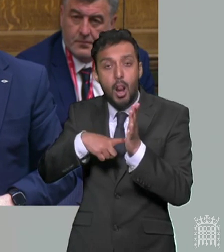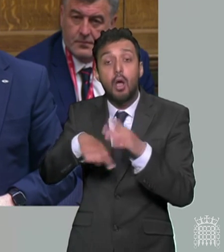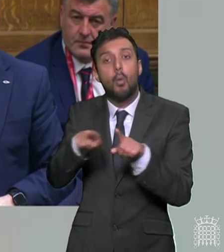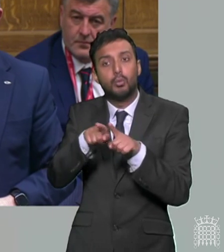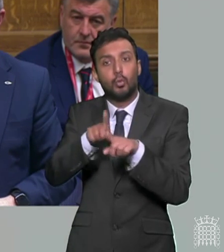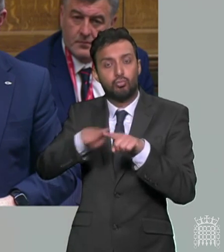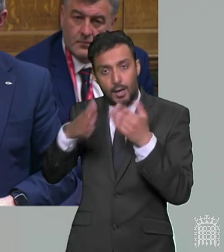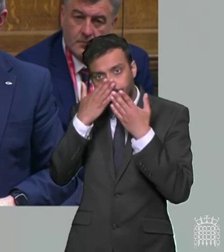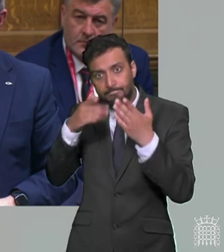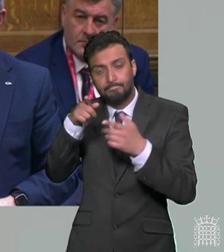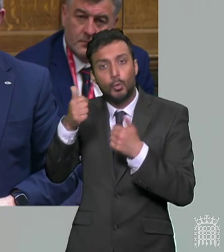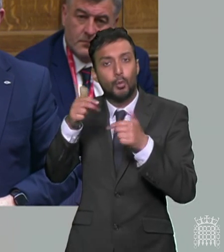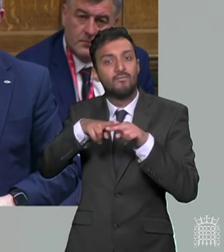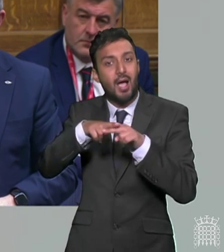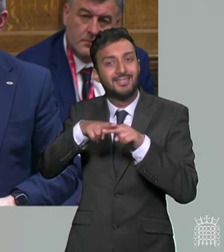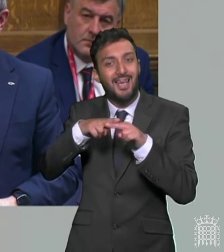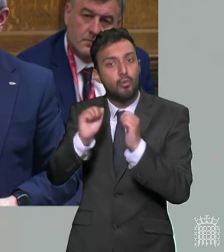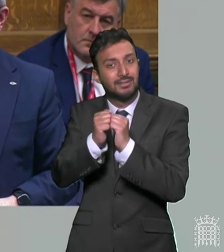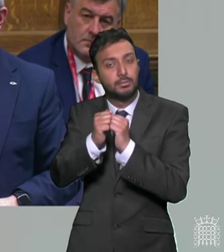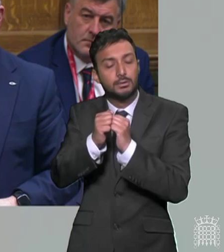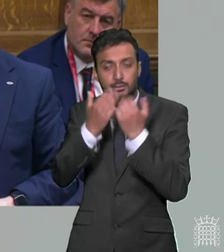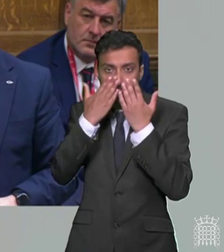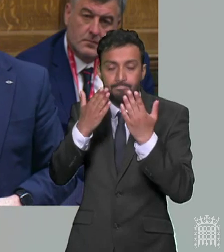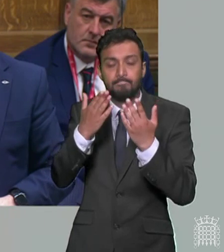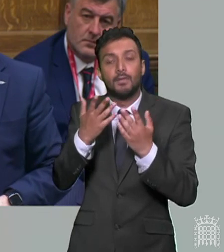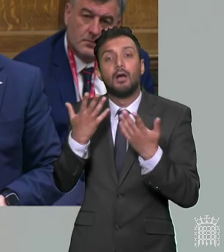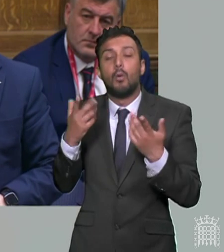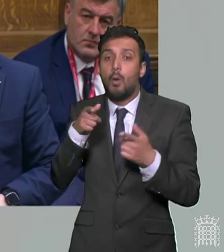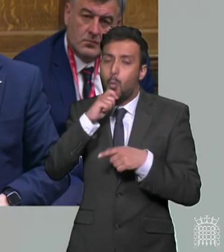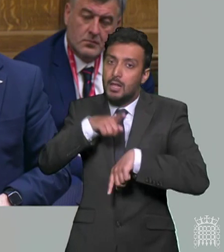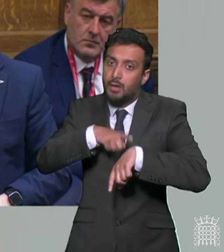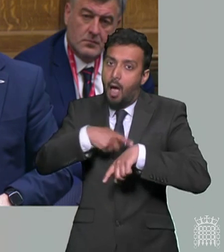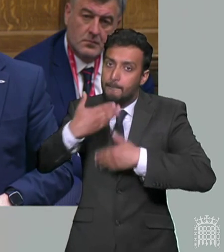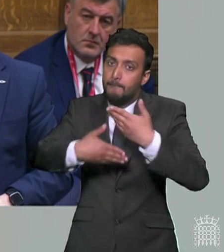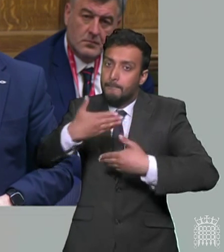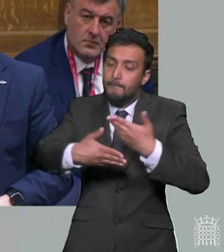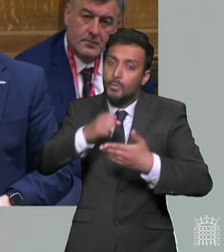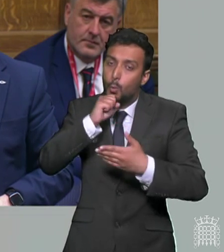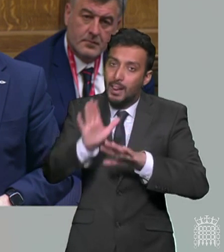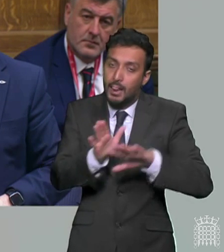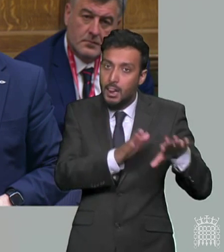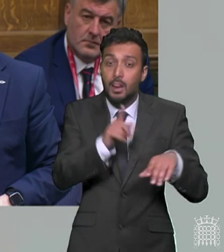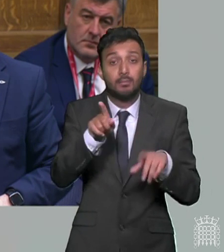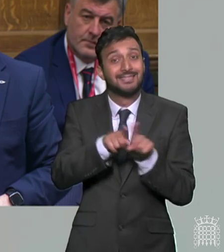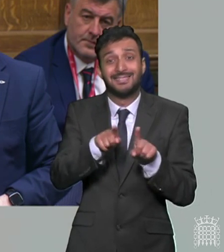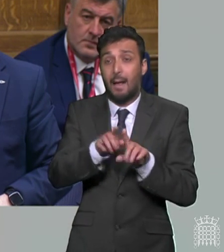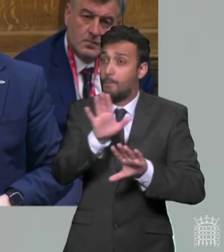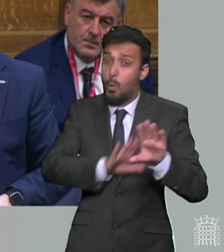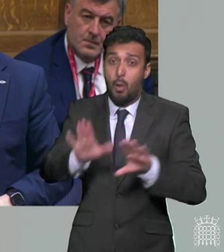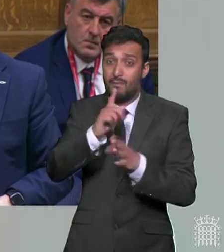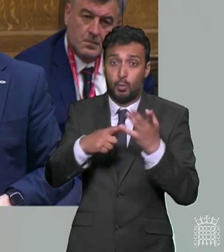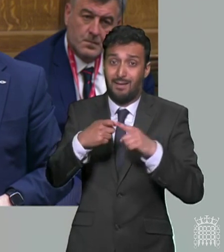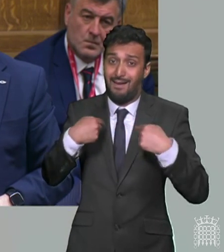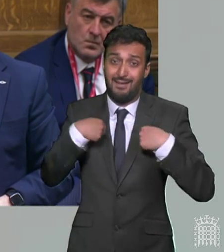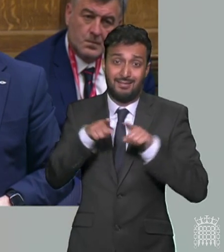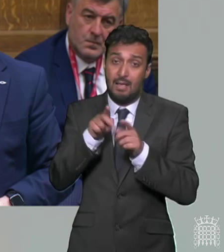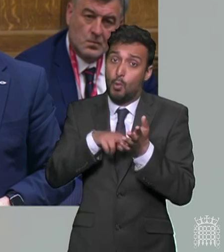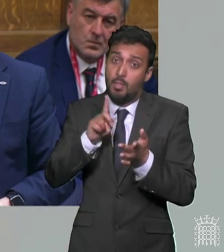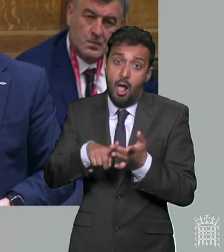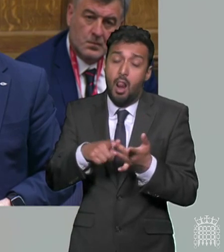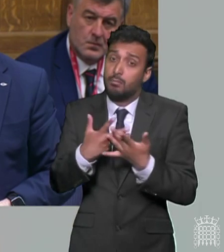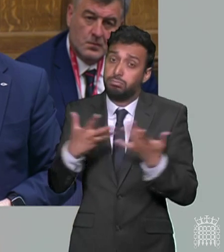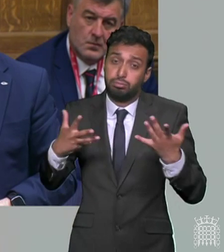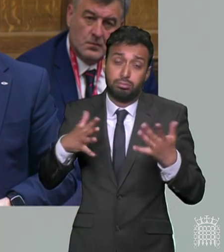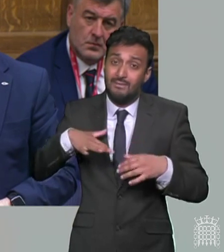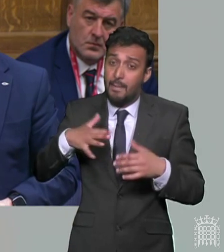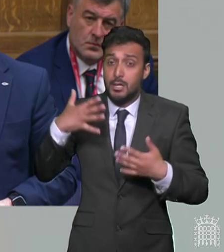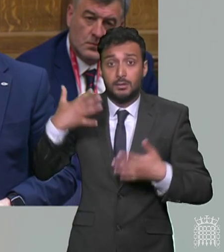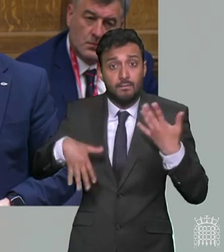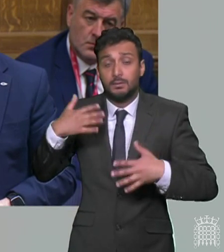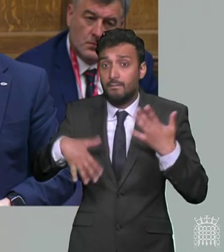That will take some time. In the meantime, as in the rest of the United Kingdom, hard-pressed households in Northern Ireland are suffering from the cost of living crisis.